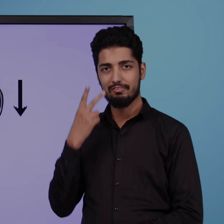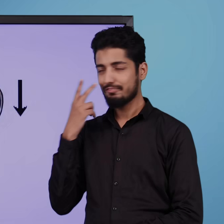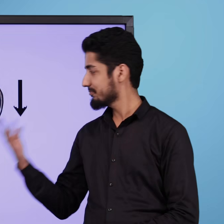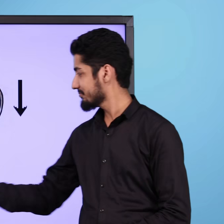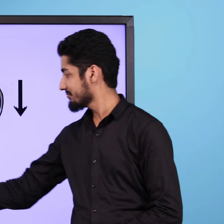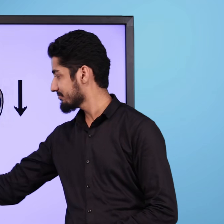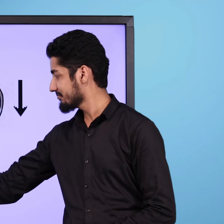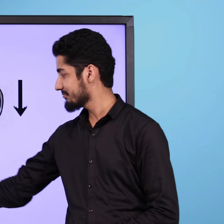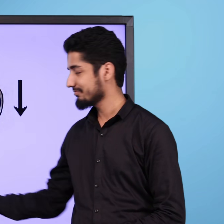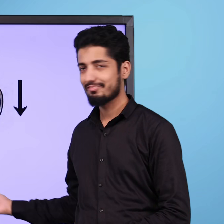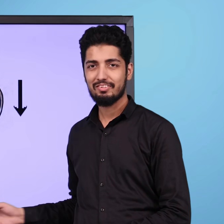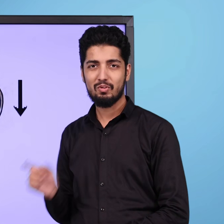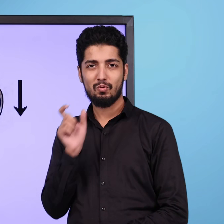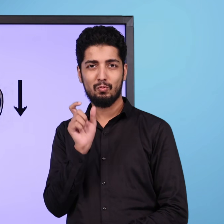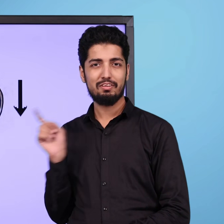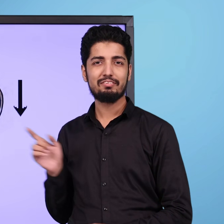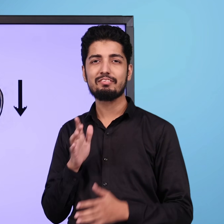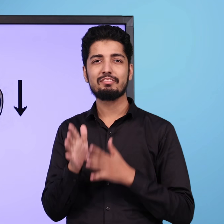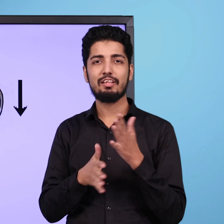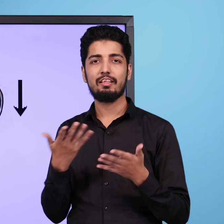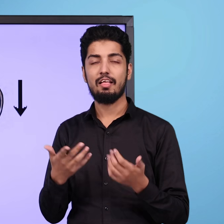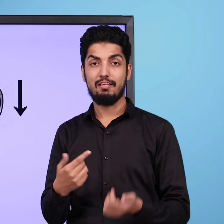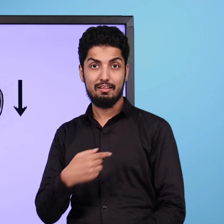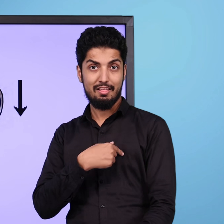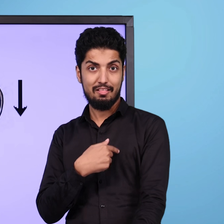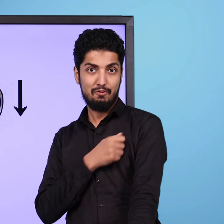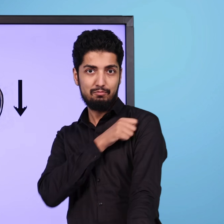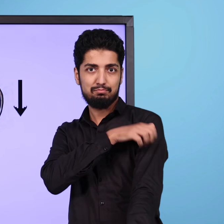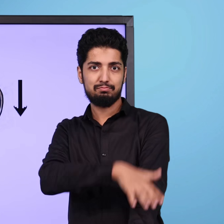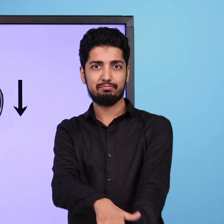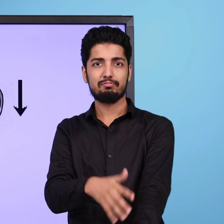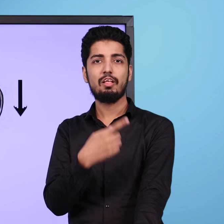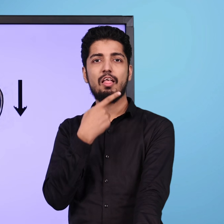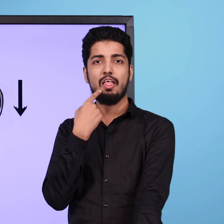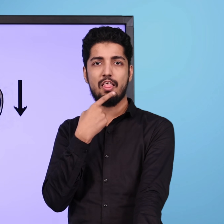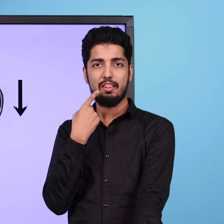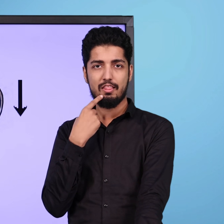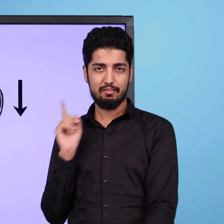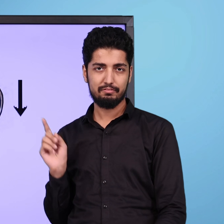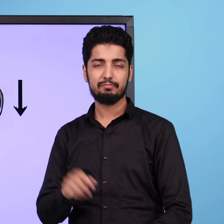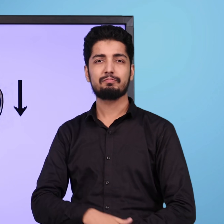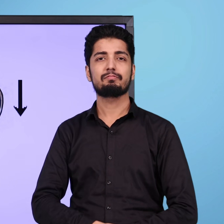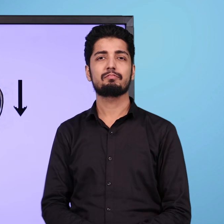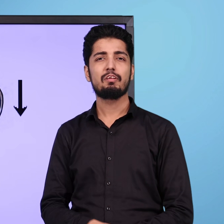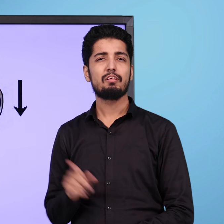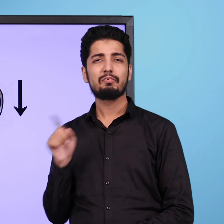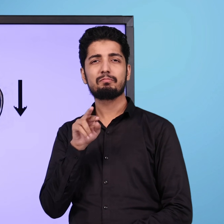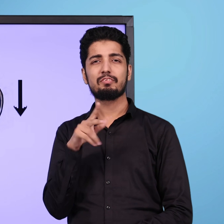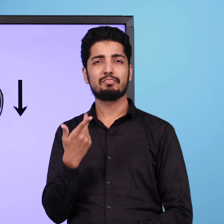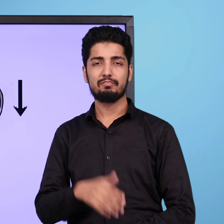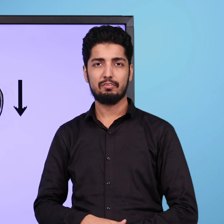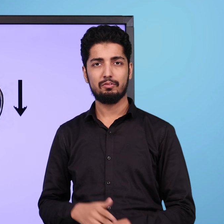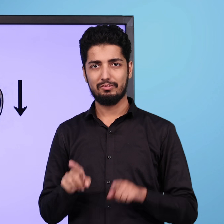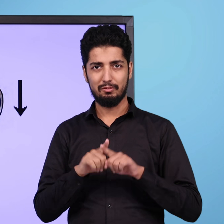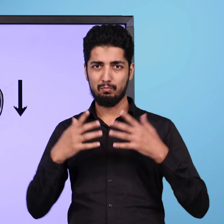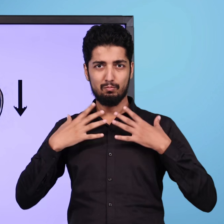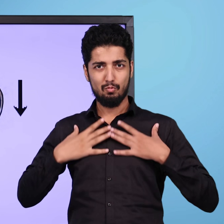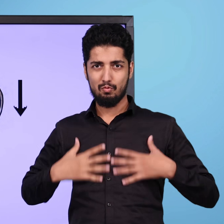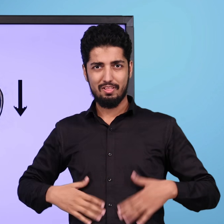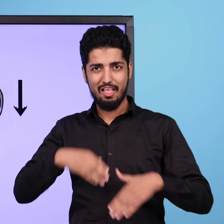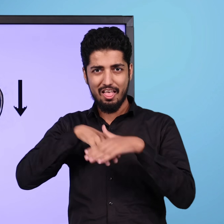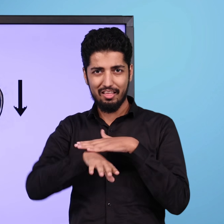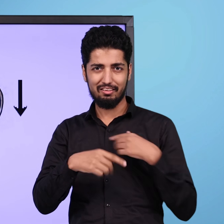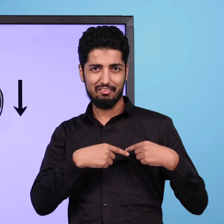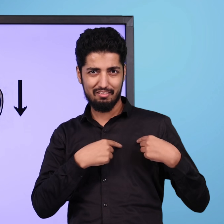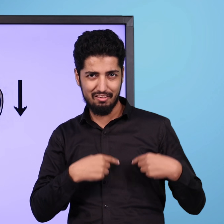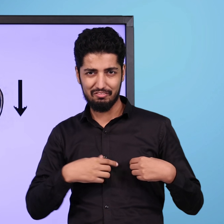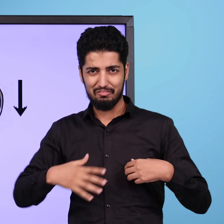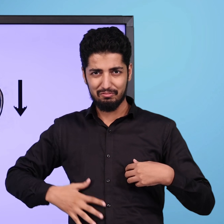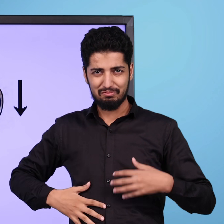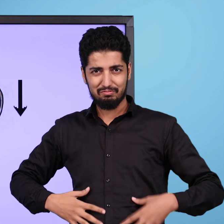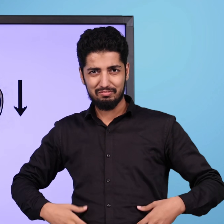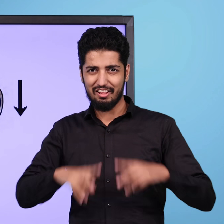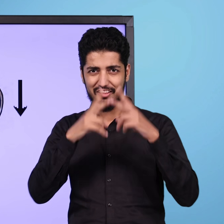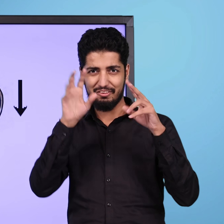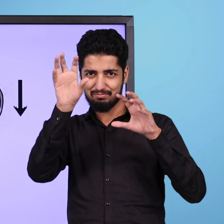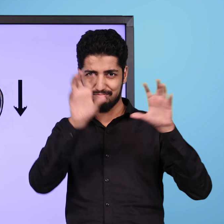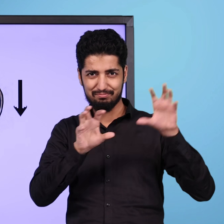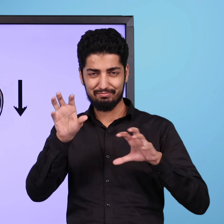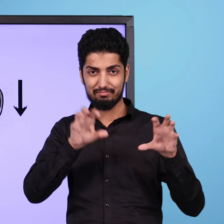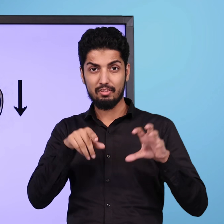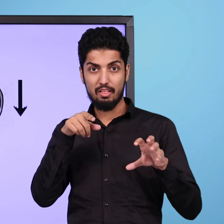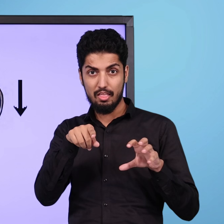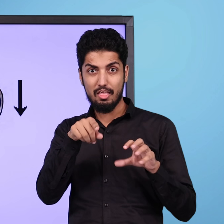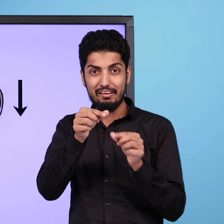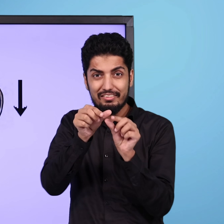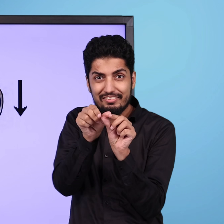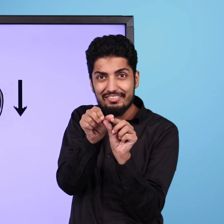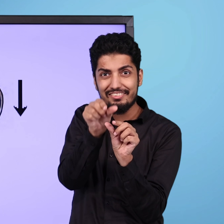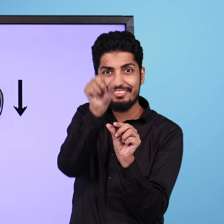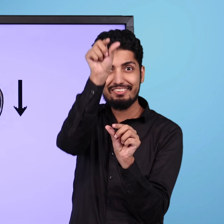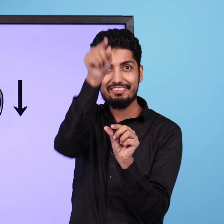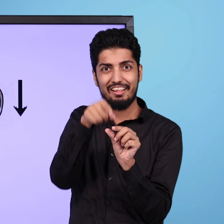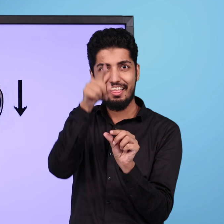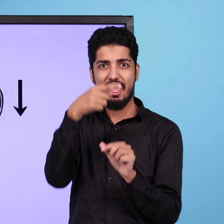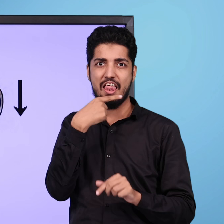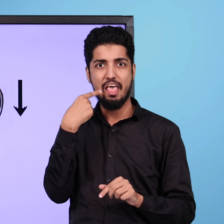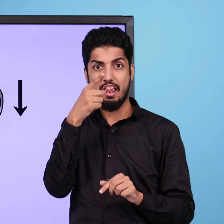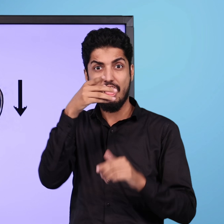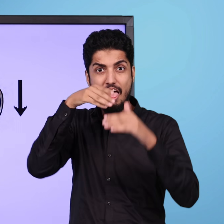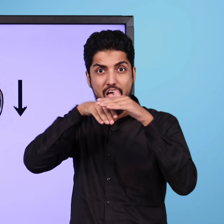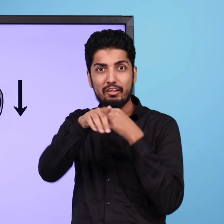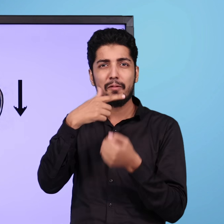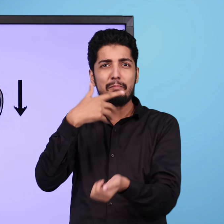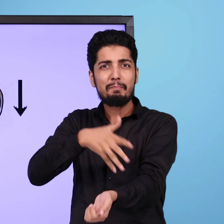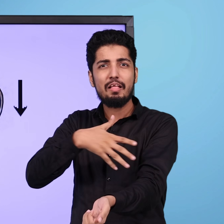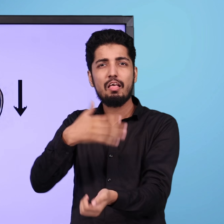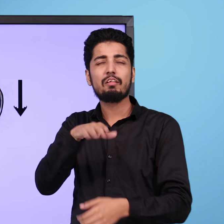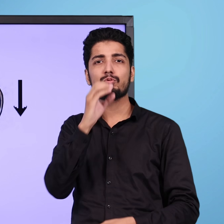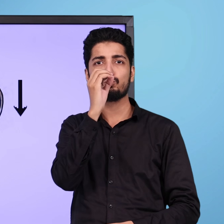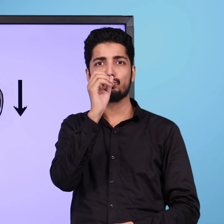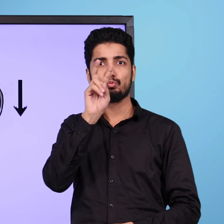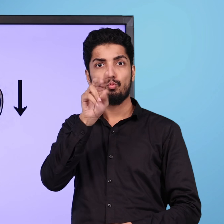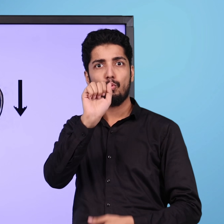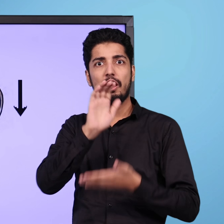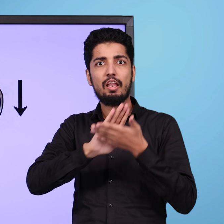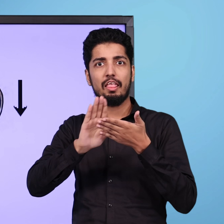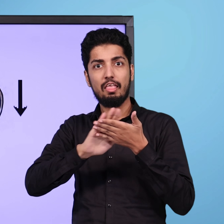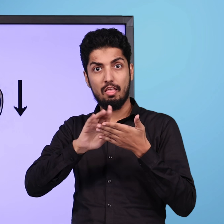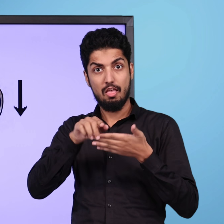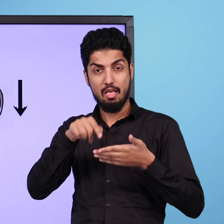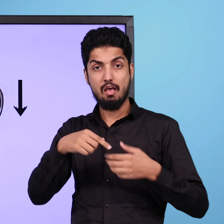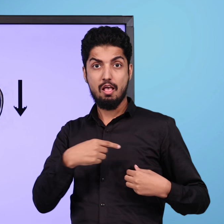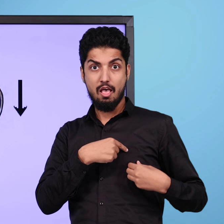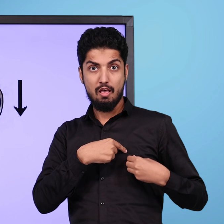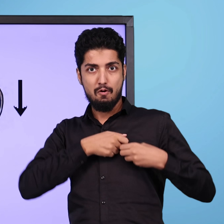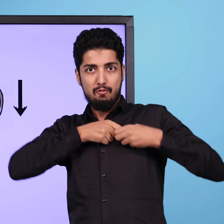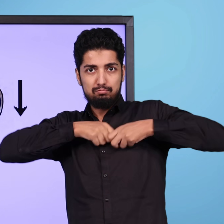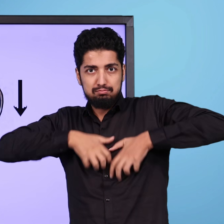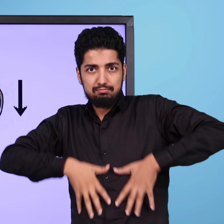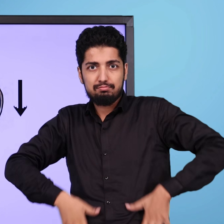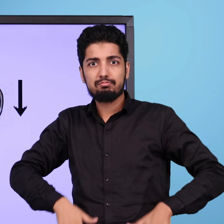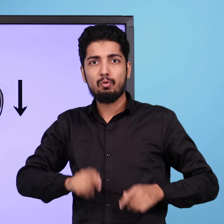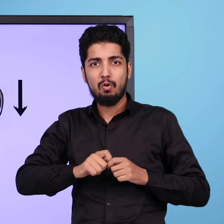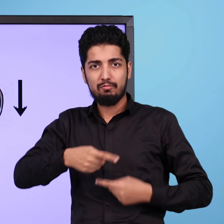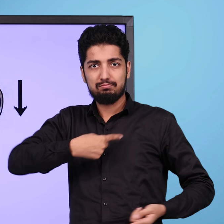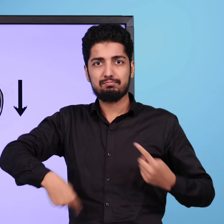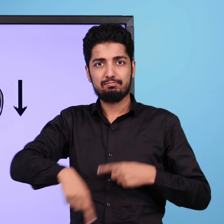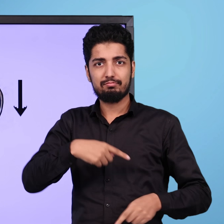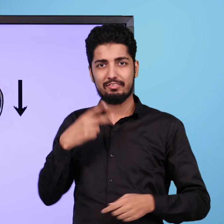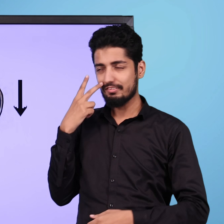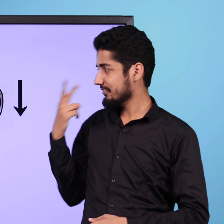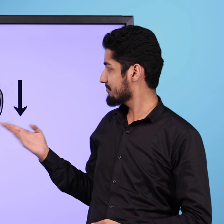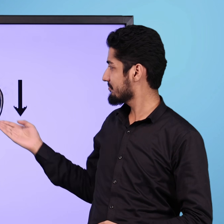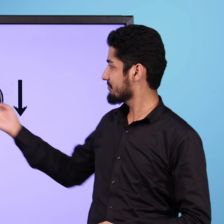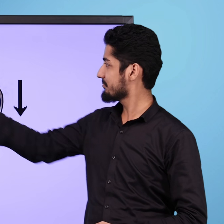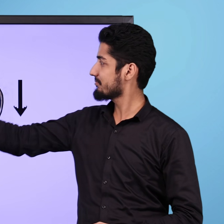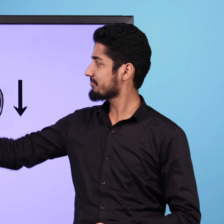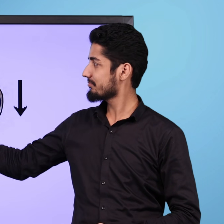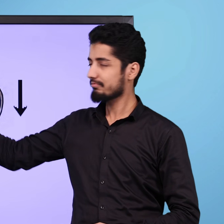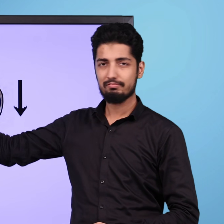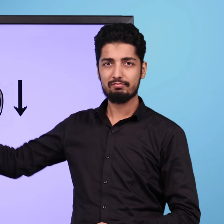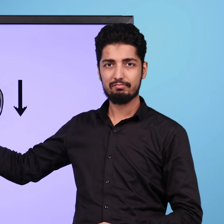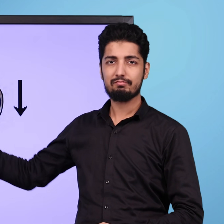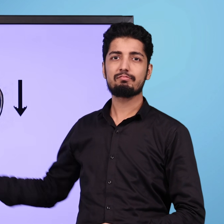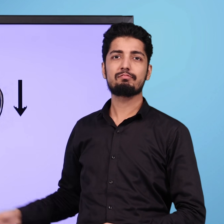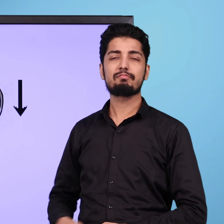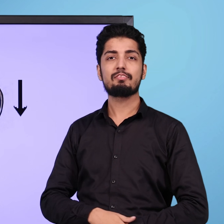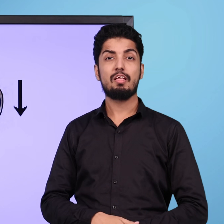This sign means artery. An artery is a blood vessel that carries oxygen rich blood from the heart to all parts of the body.